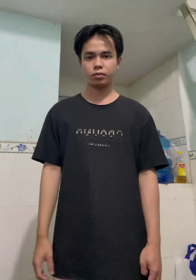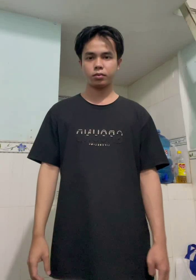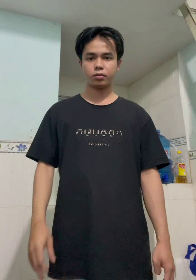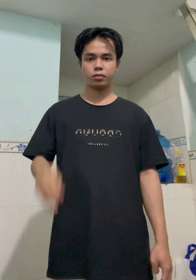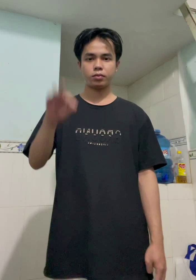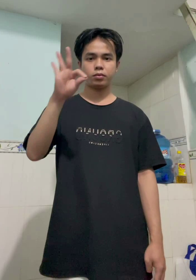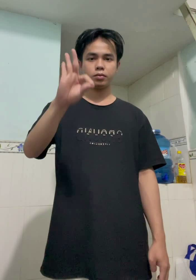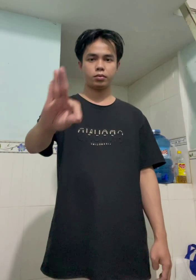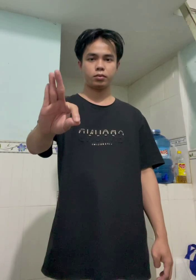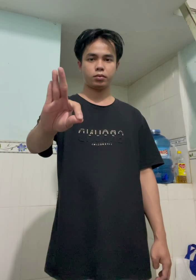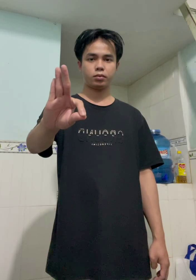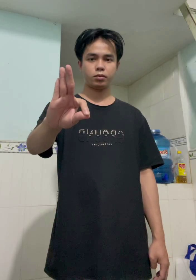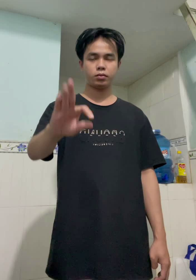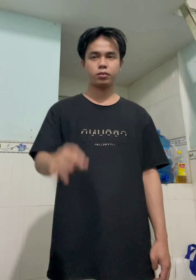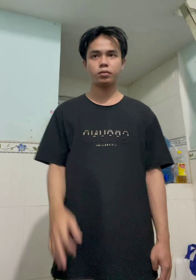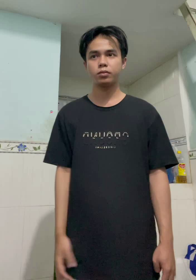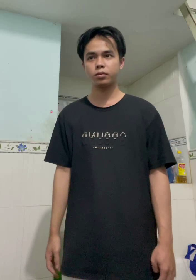t